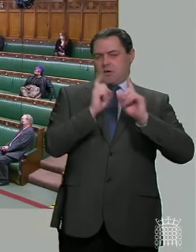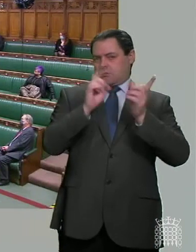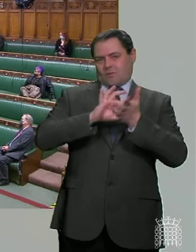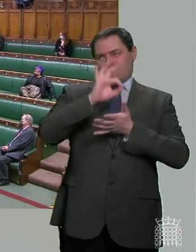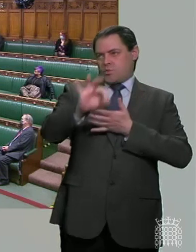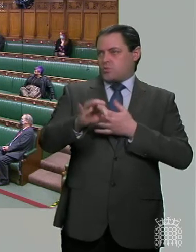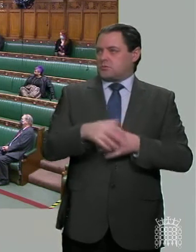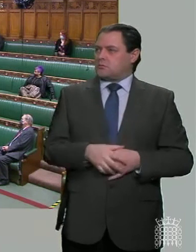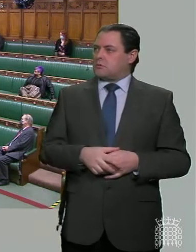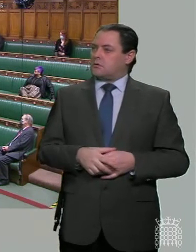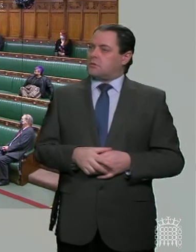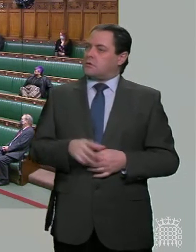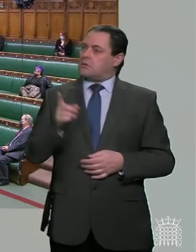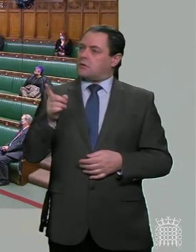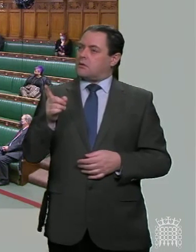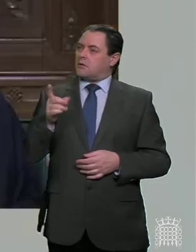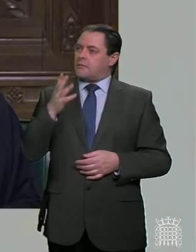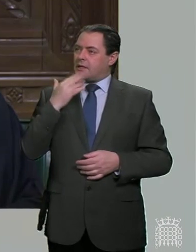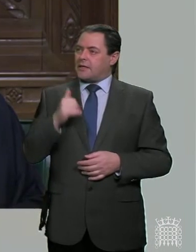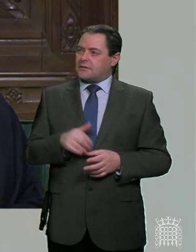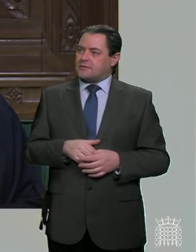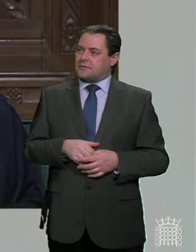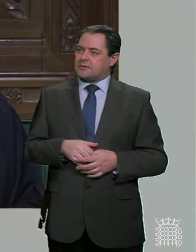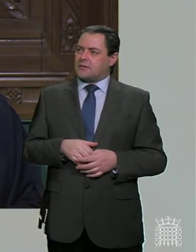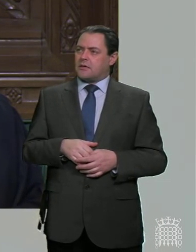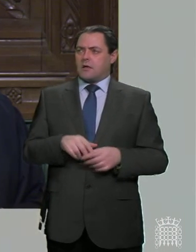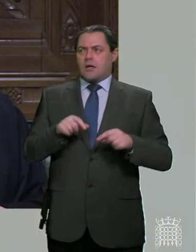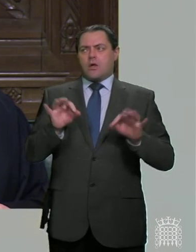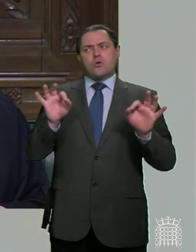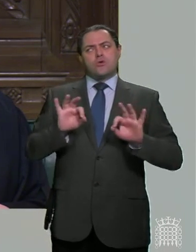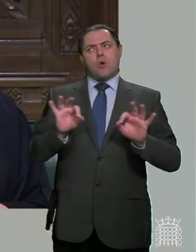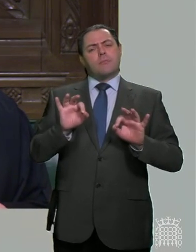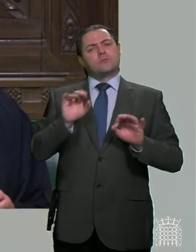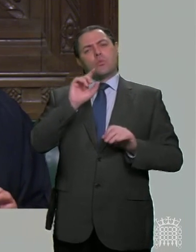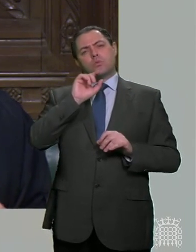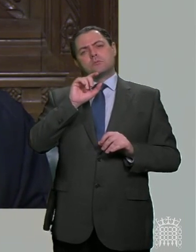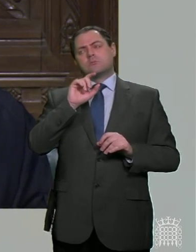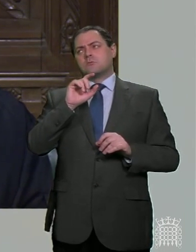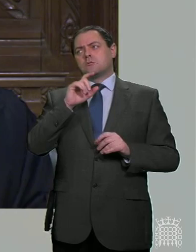May I just say that no honourable Member on any side would actually mislead or lie to the House?